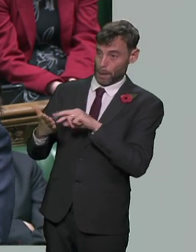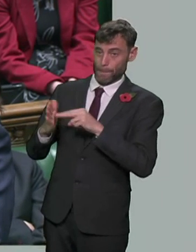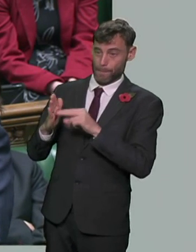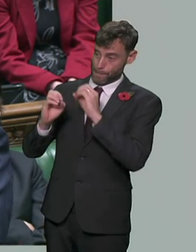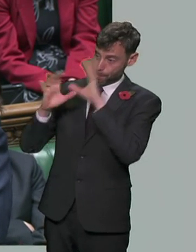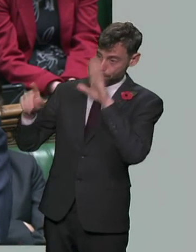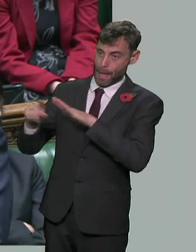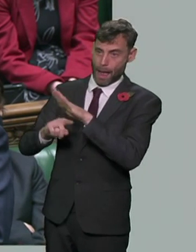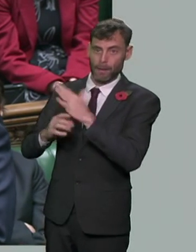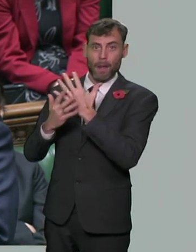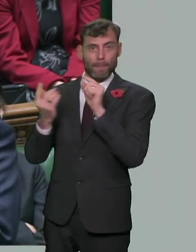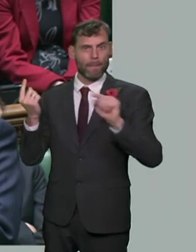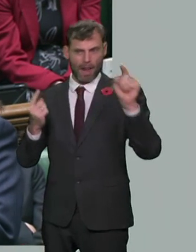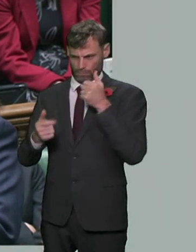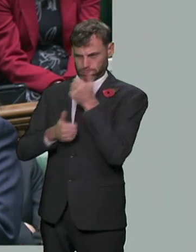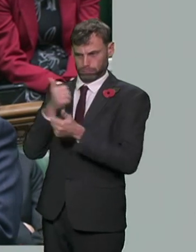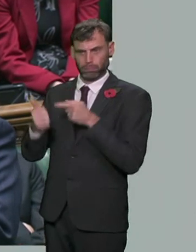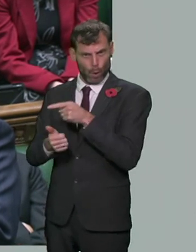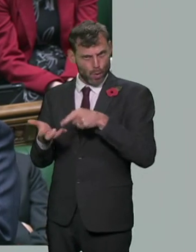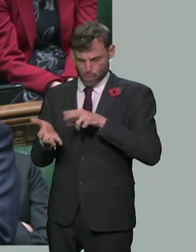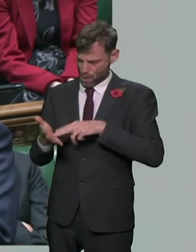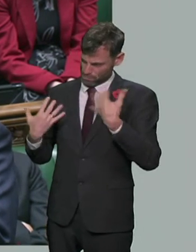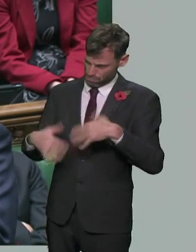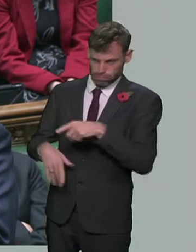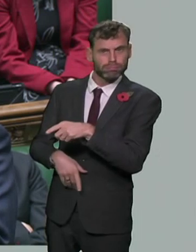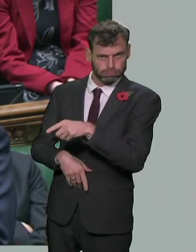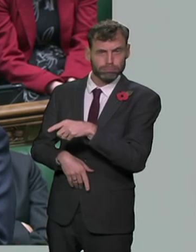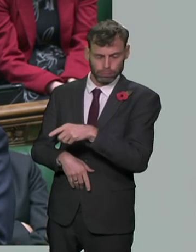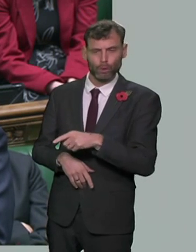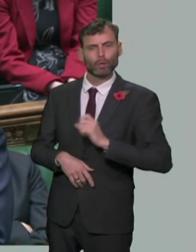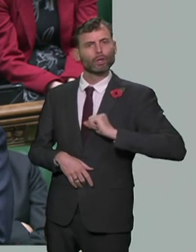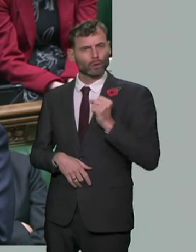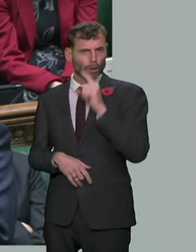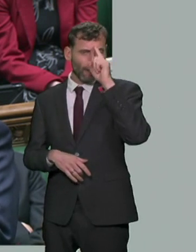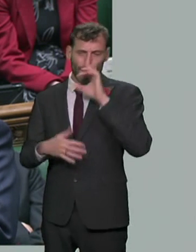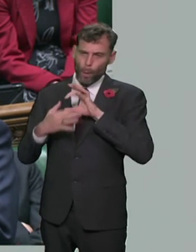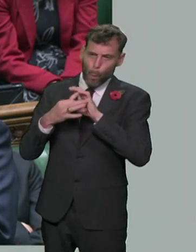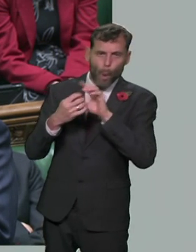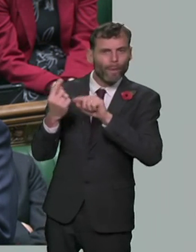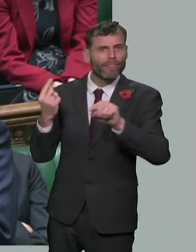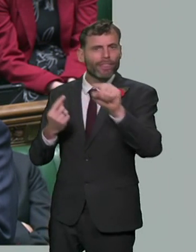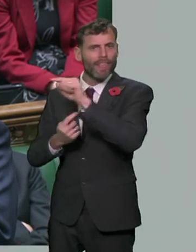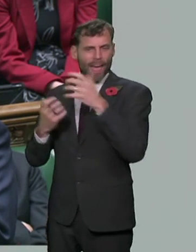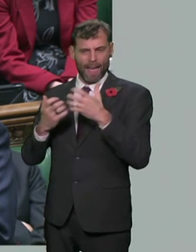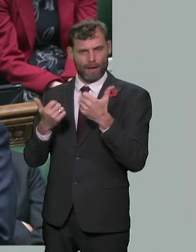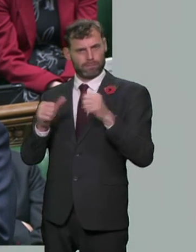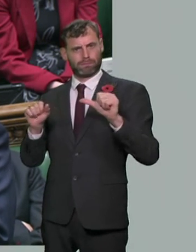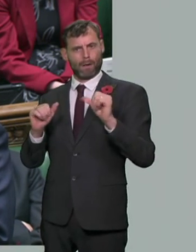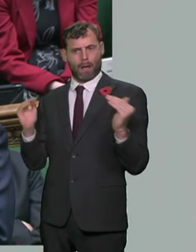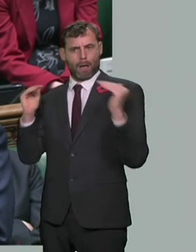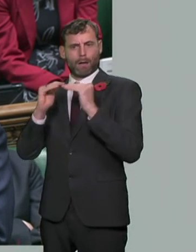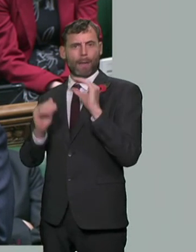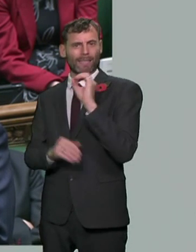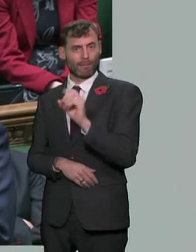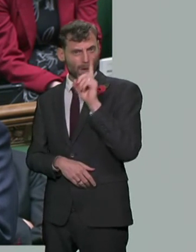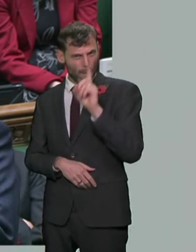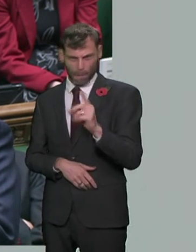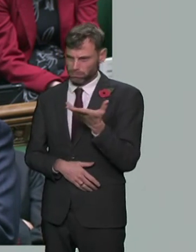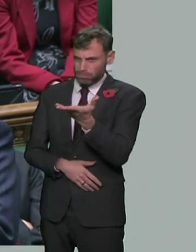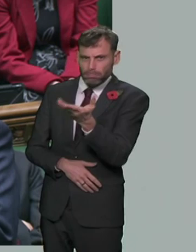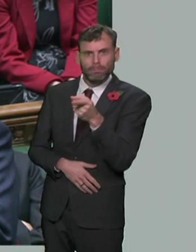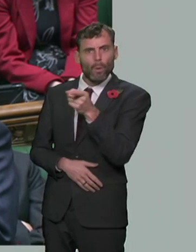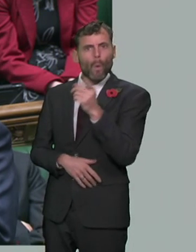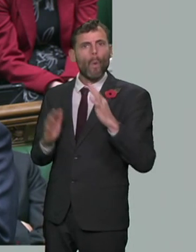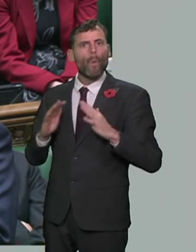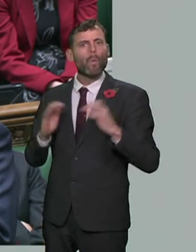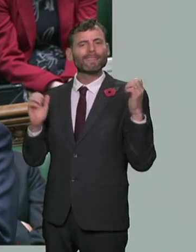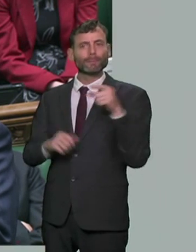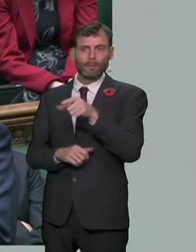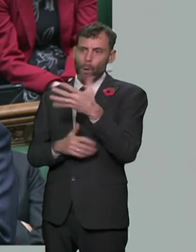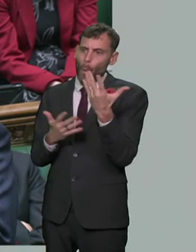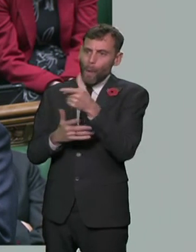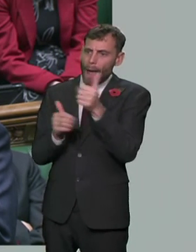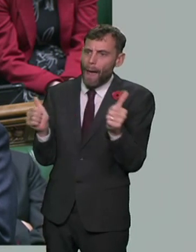Scotland is finding partners around the world to tackle the climate emergency, but in Westminster there is not even a willing partner to deliver the long-promised carbon-capture project.